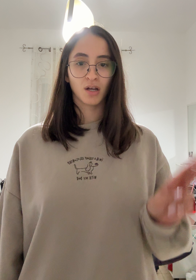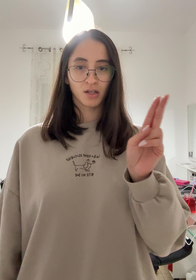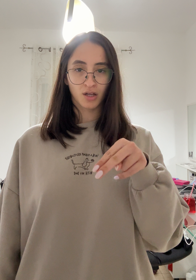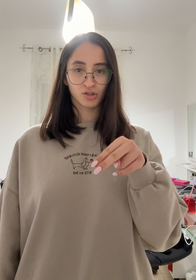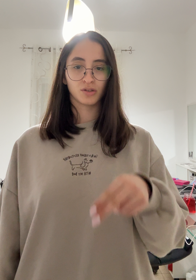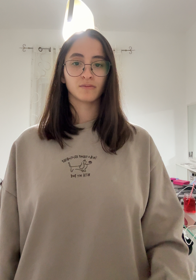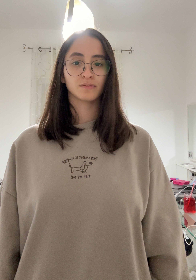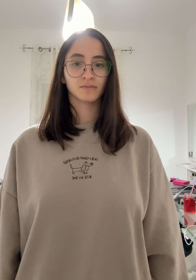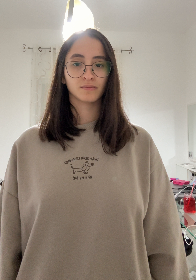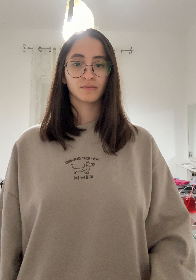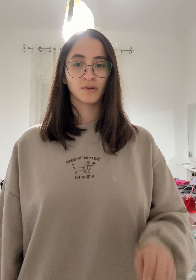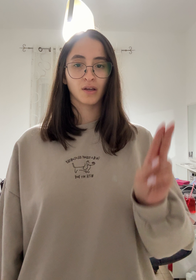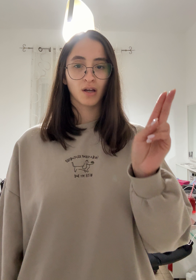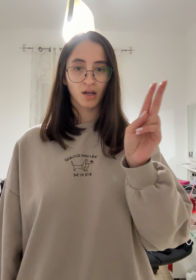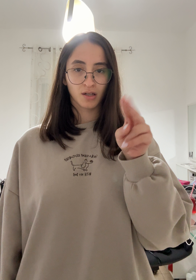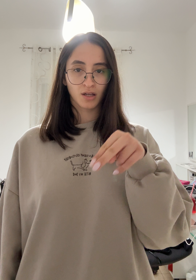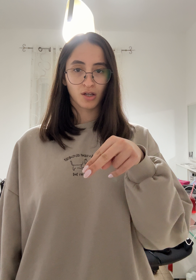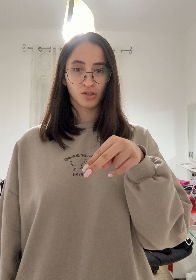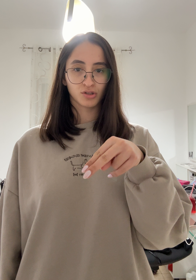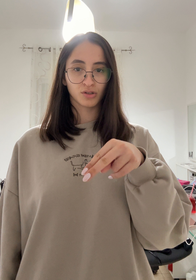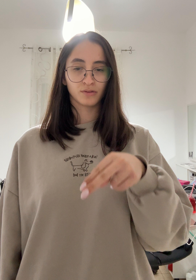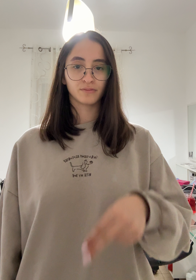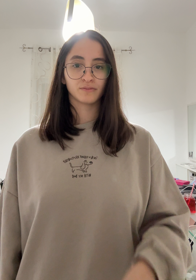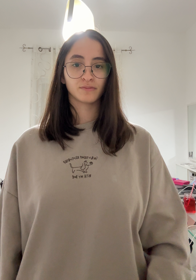יש